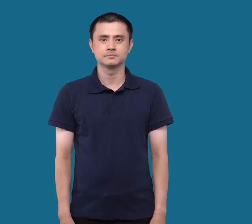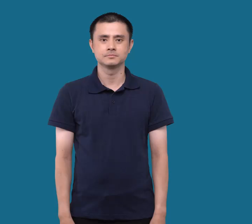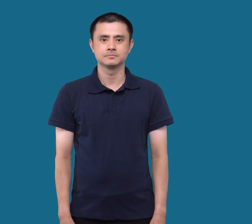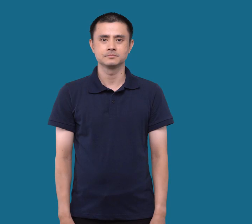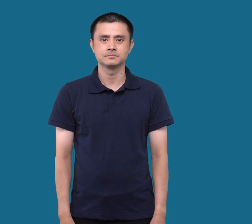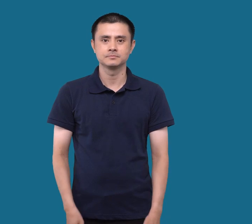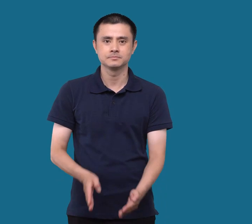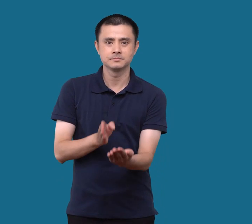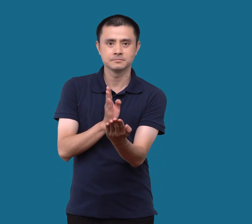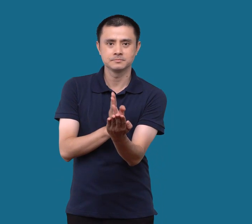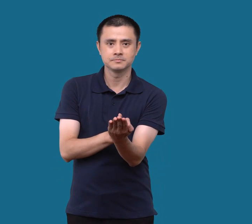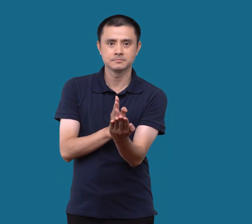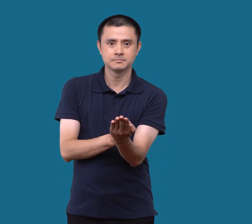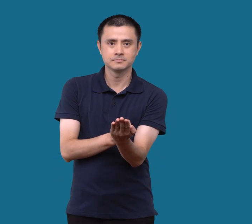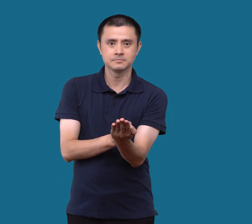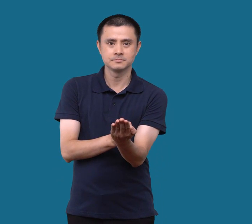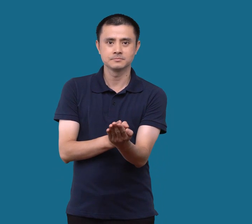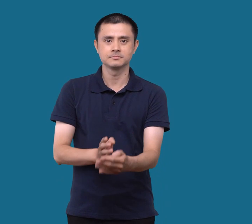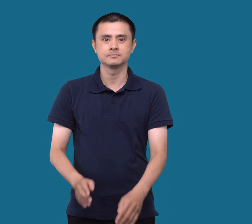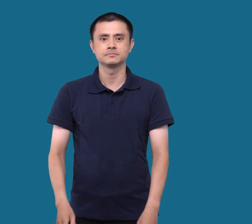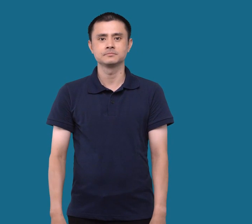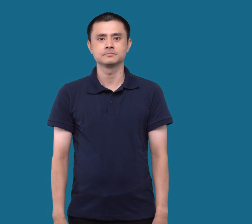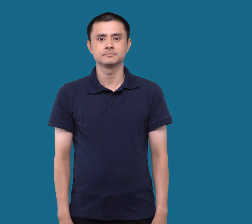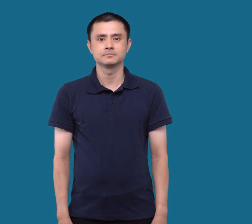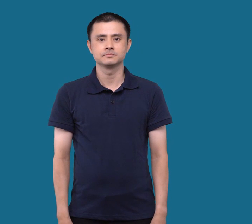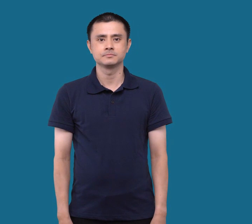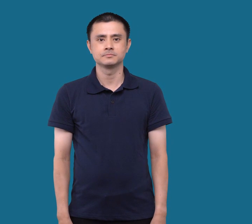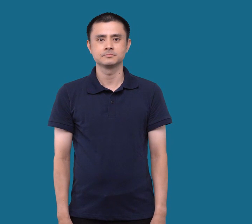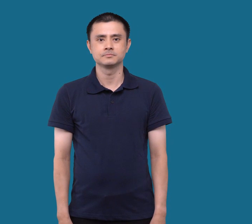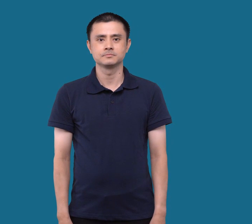báo cáo